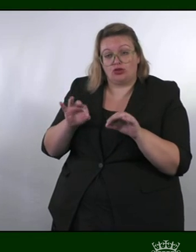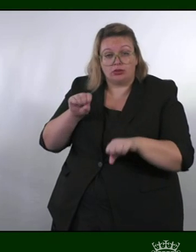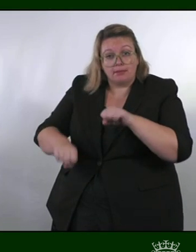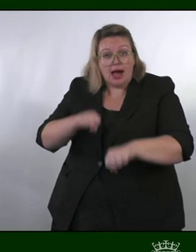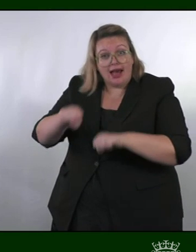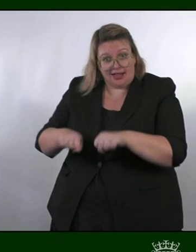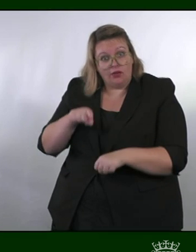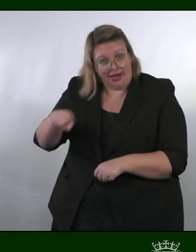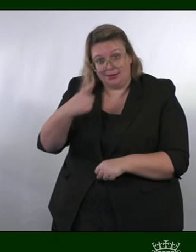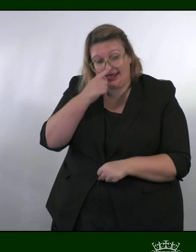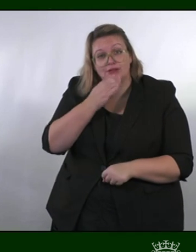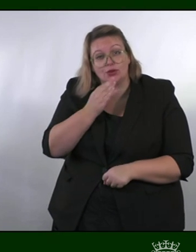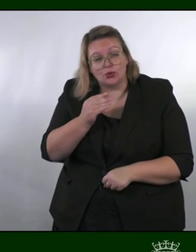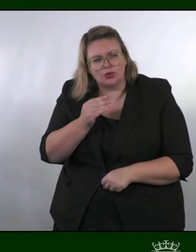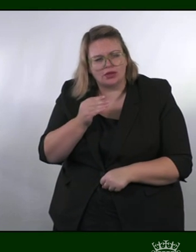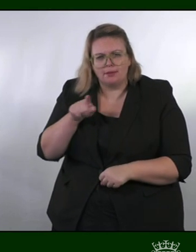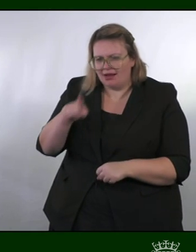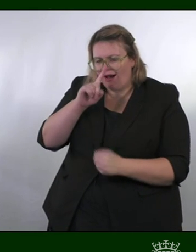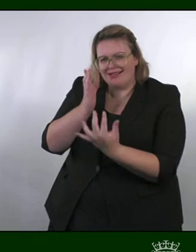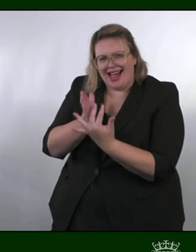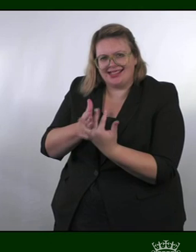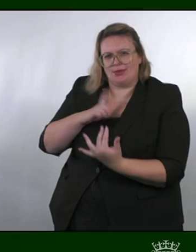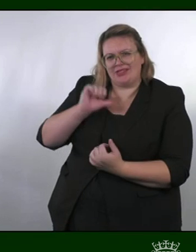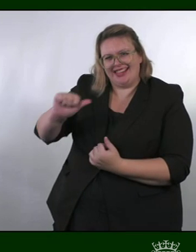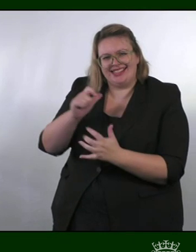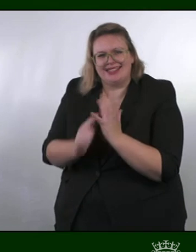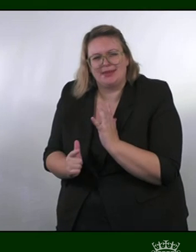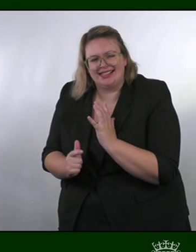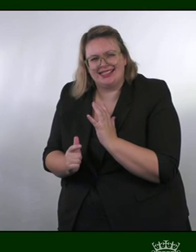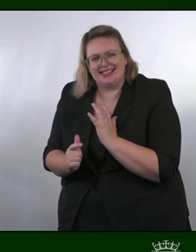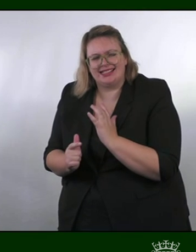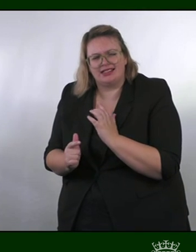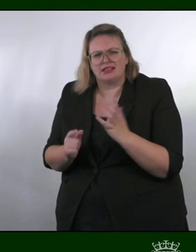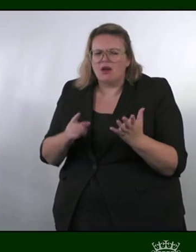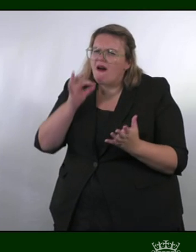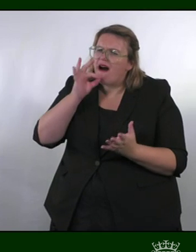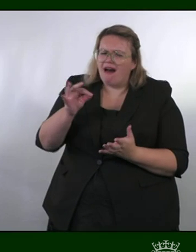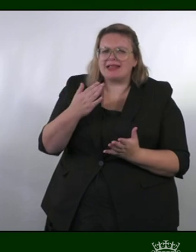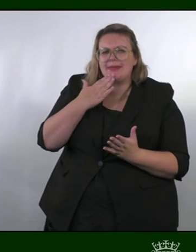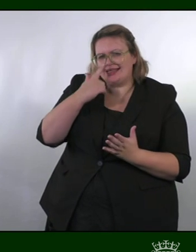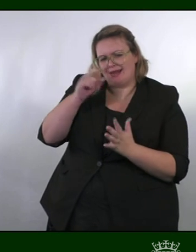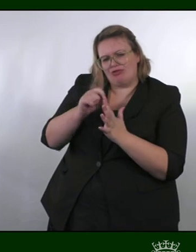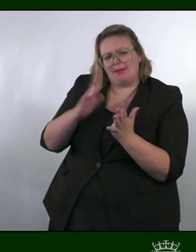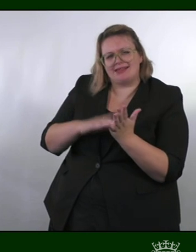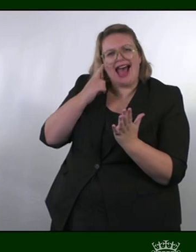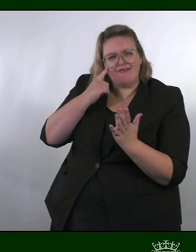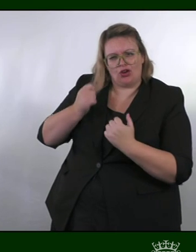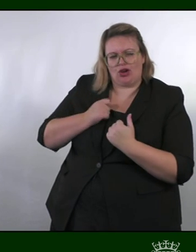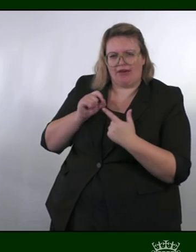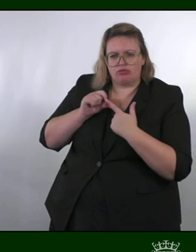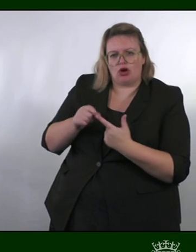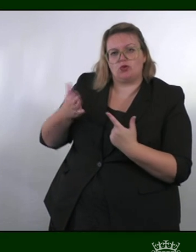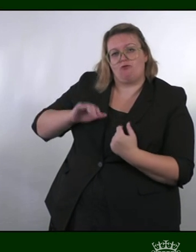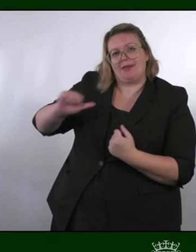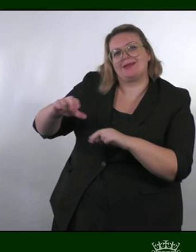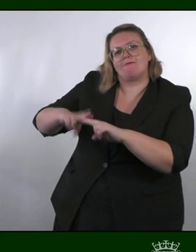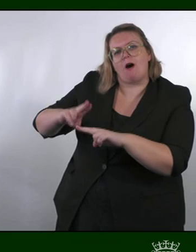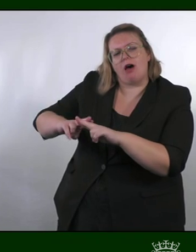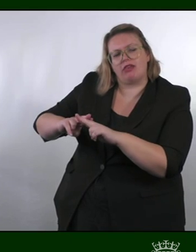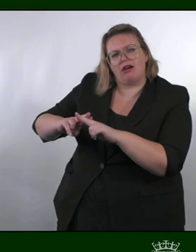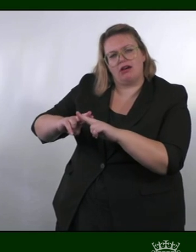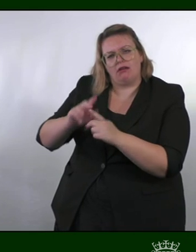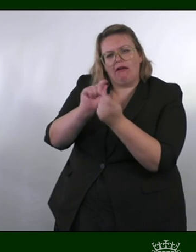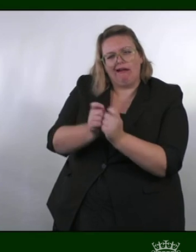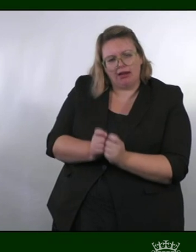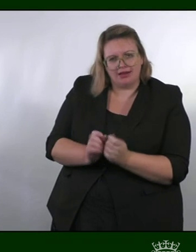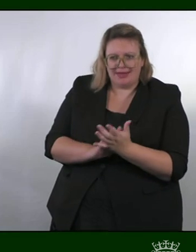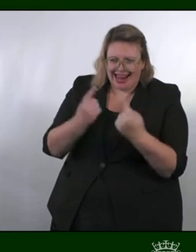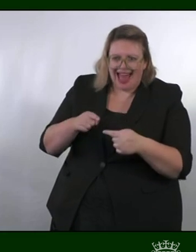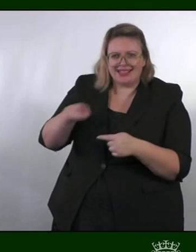Will the Prime Minister look at the proposals that Mikey’s father has shown me to end this injustice for disabled young people and let Mikey buy this trike?